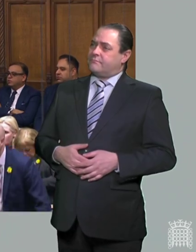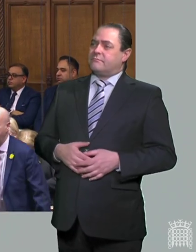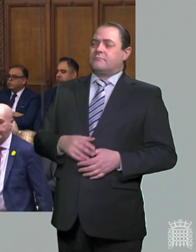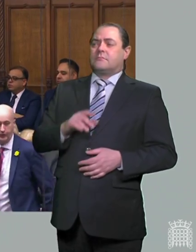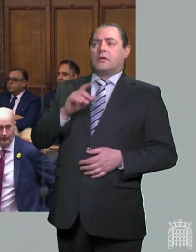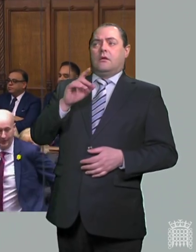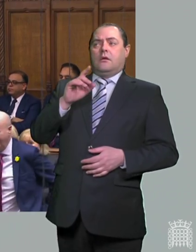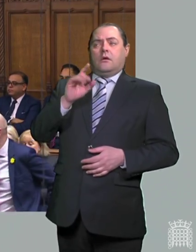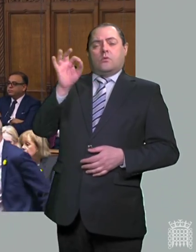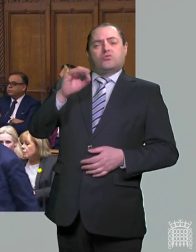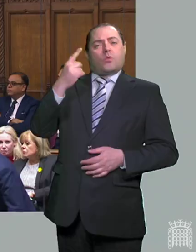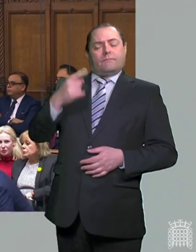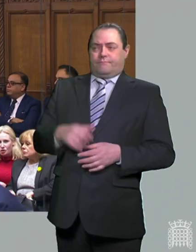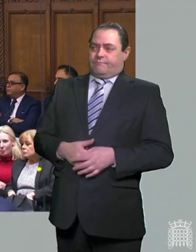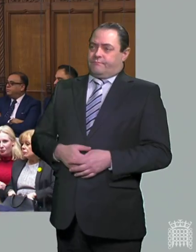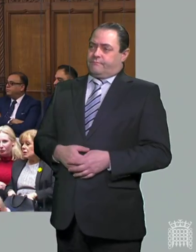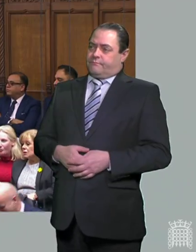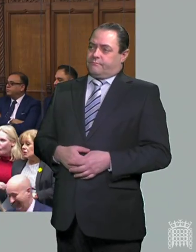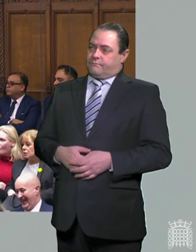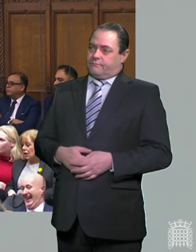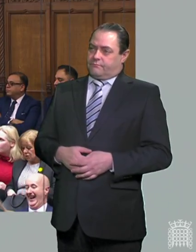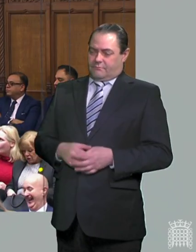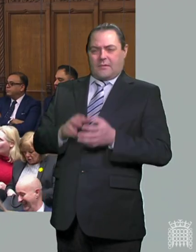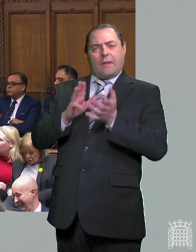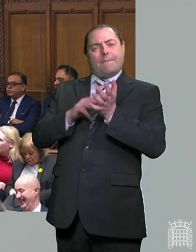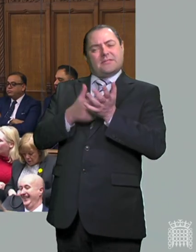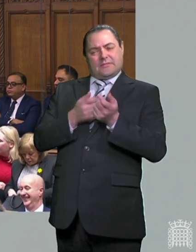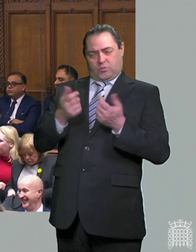If he will list his official engagements for Wednesday 8 March.